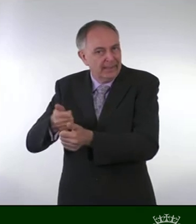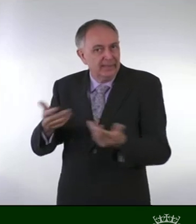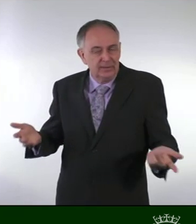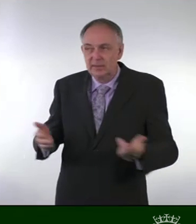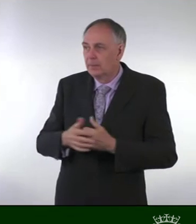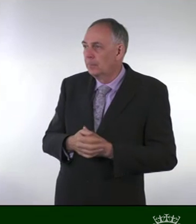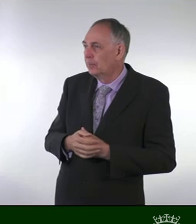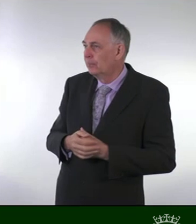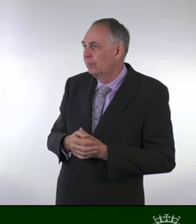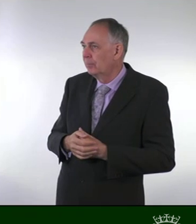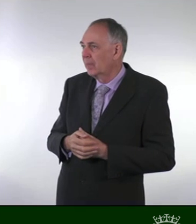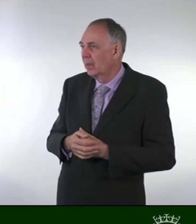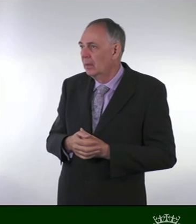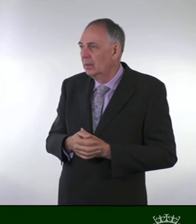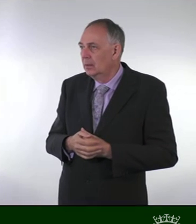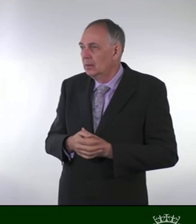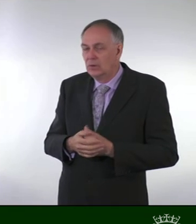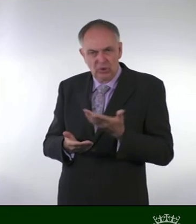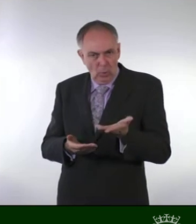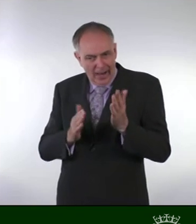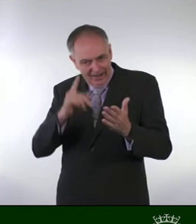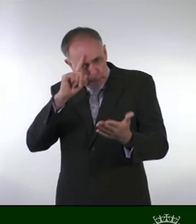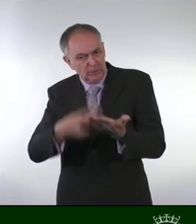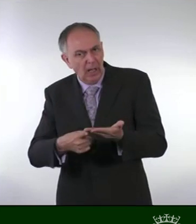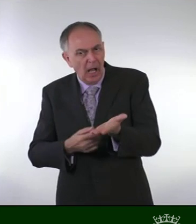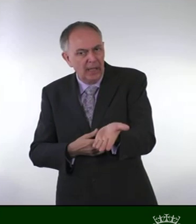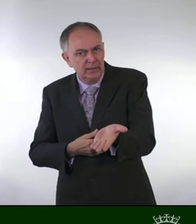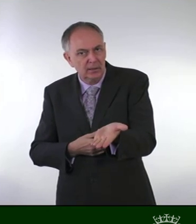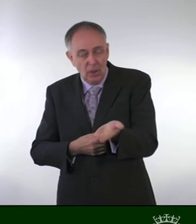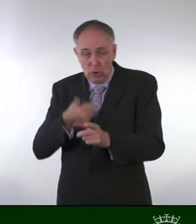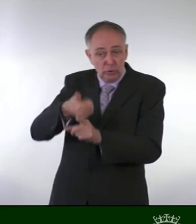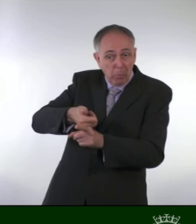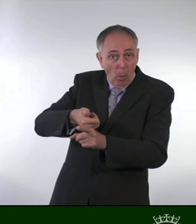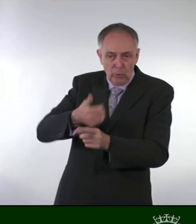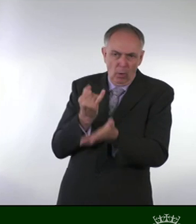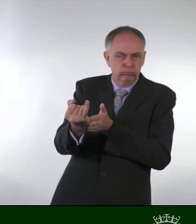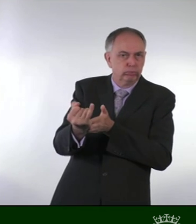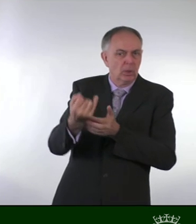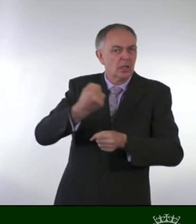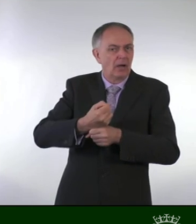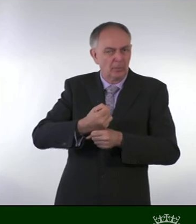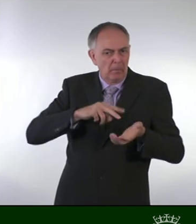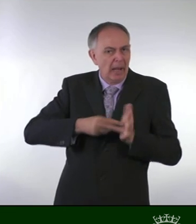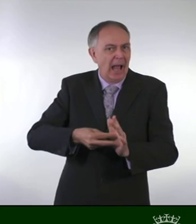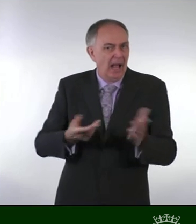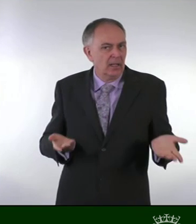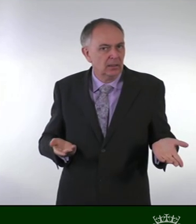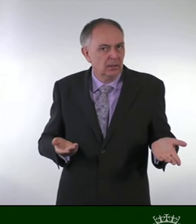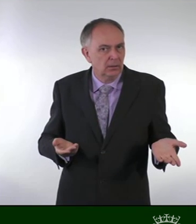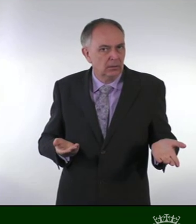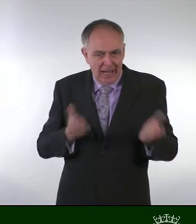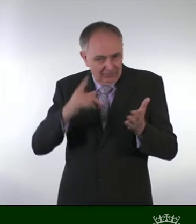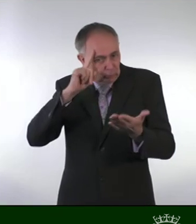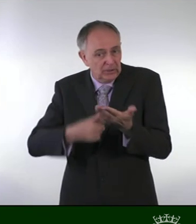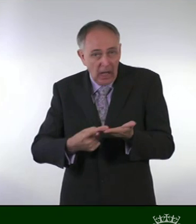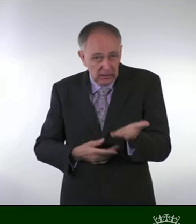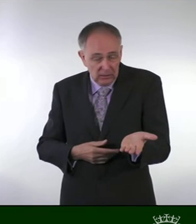If I may say so, Mr Speaker, the right honourable and learned Gentleman has to work out whether he will support or oppose the Government’s programme to get people back into work.